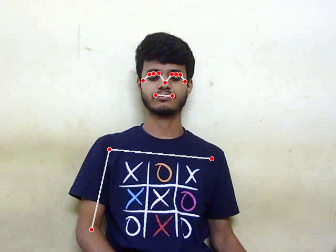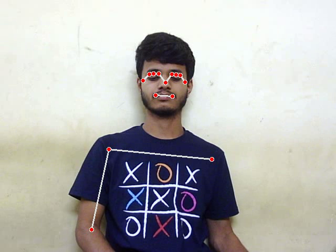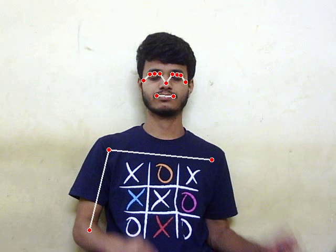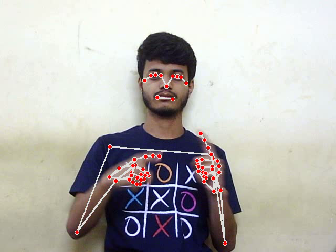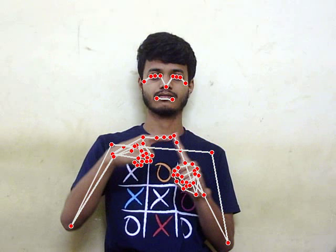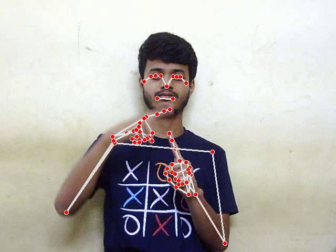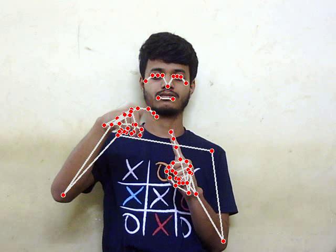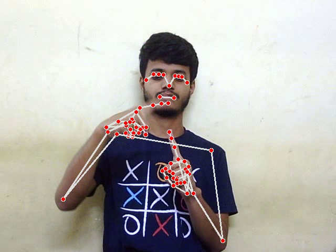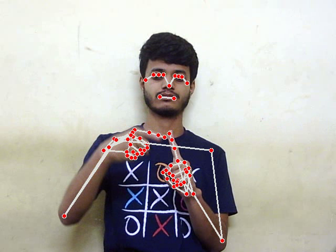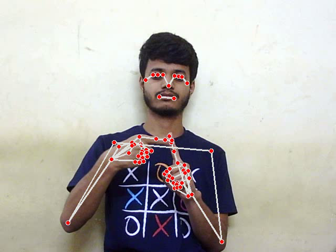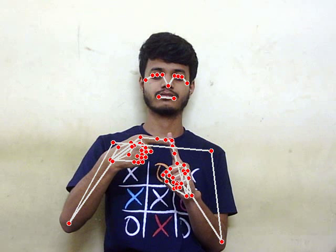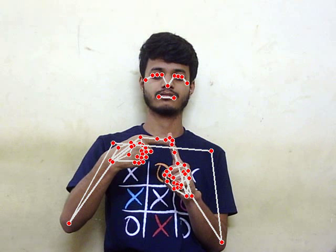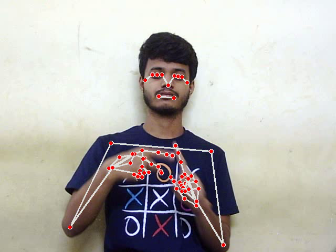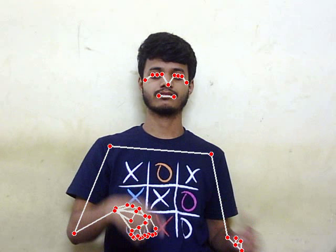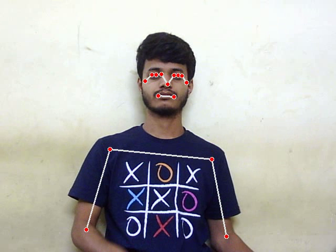when